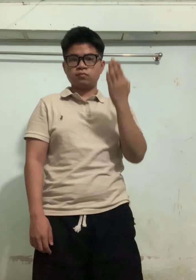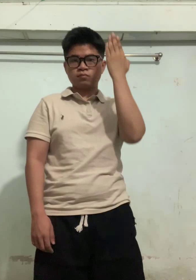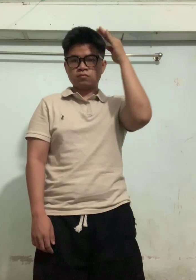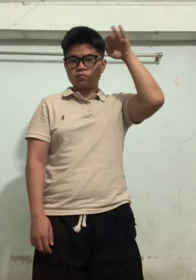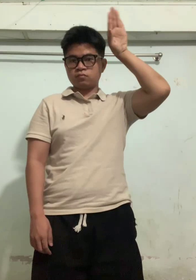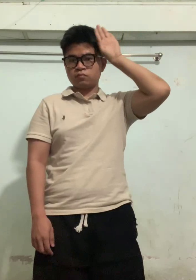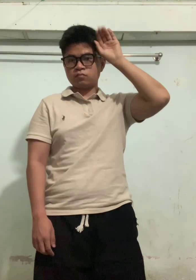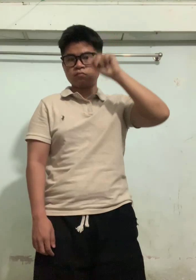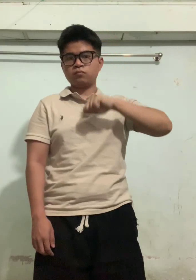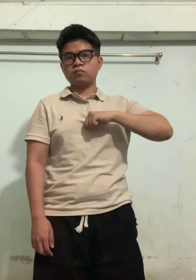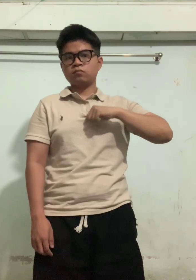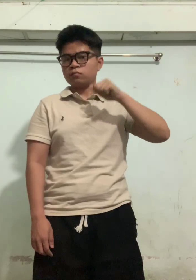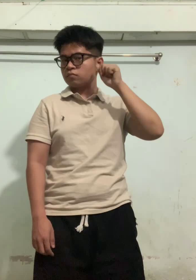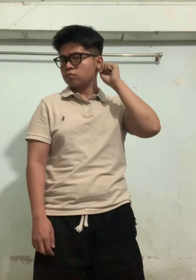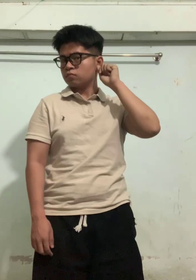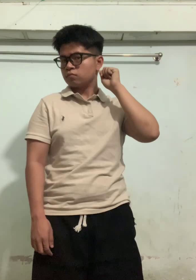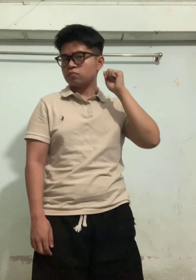thay co